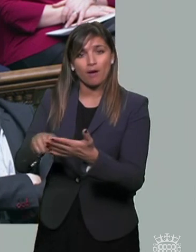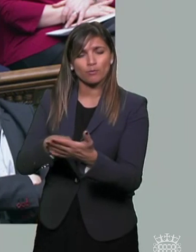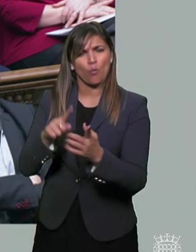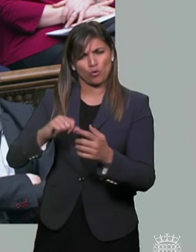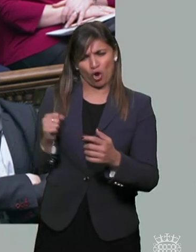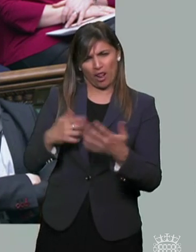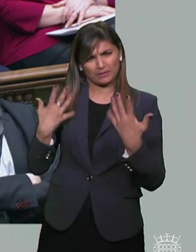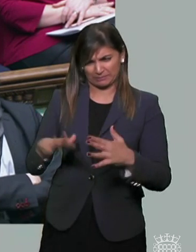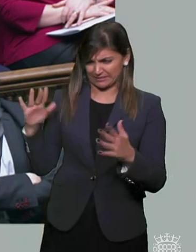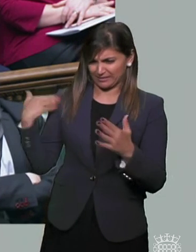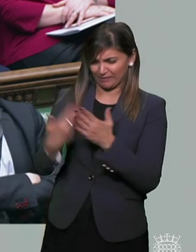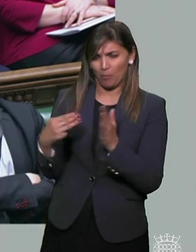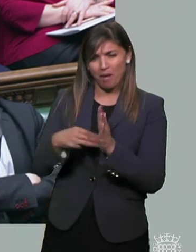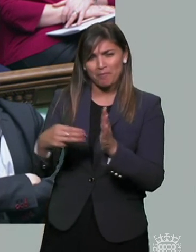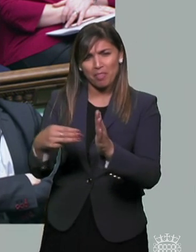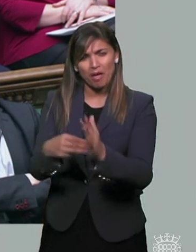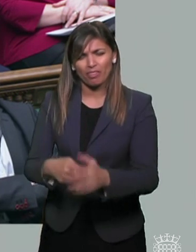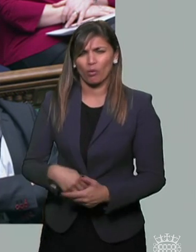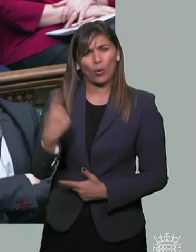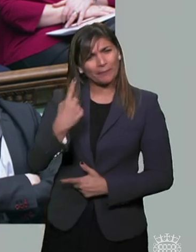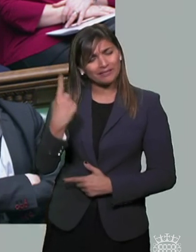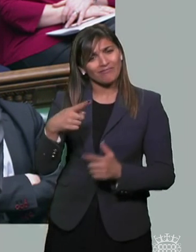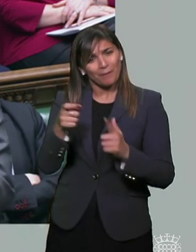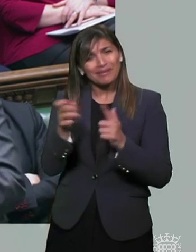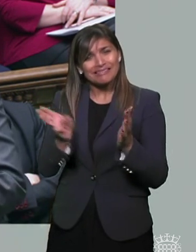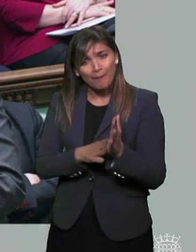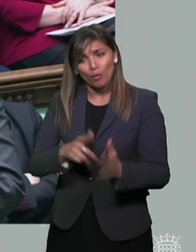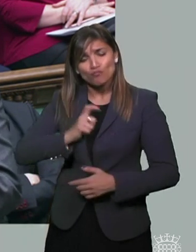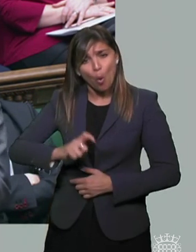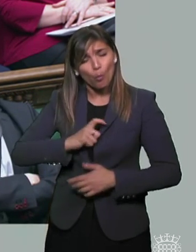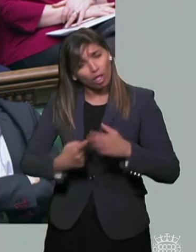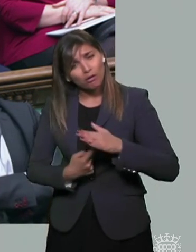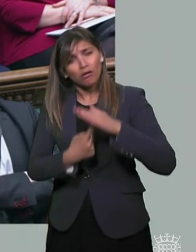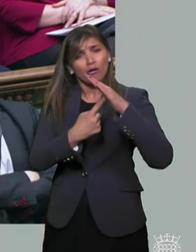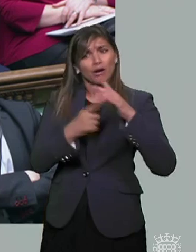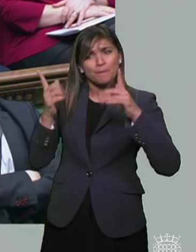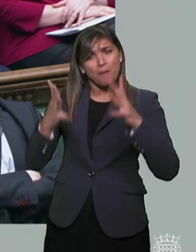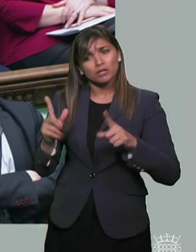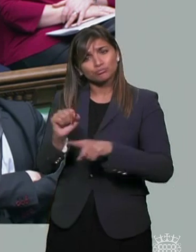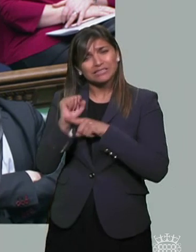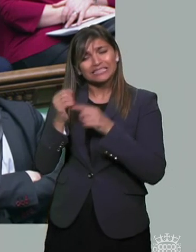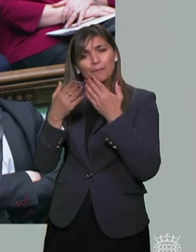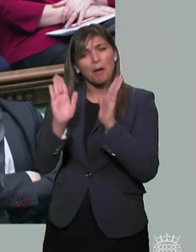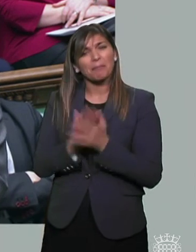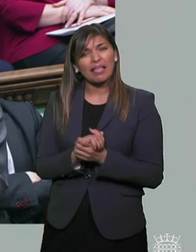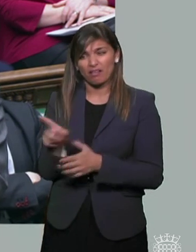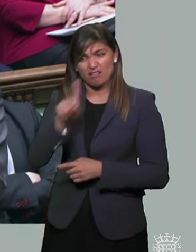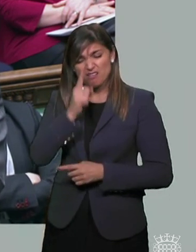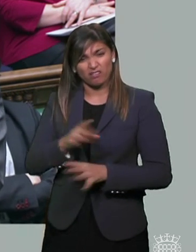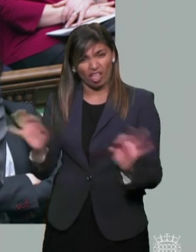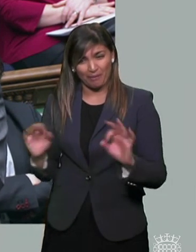A Prime Minister who cannot do what is needed to protect the public is no Prime Minister at all.